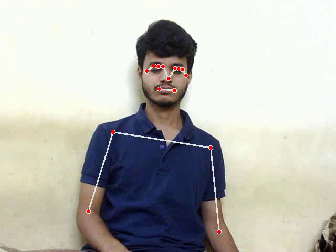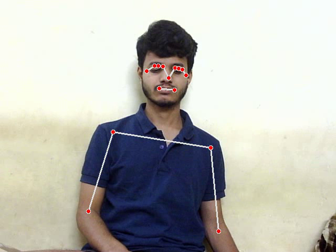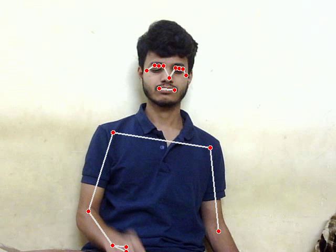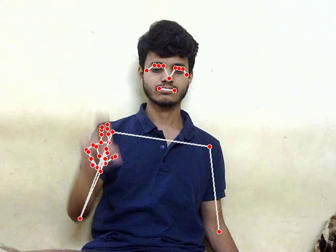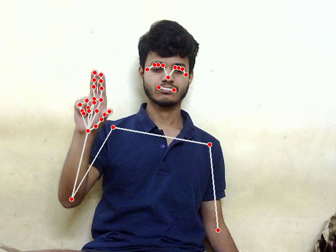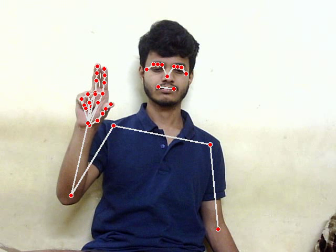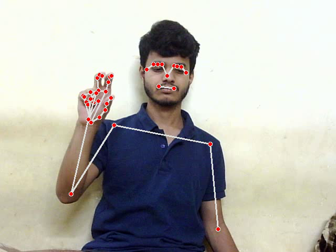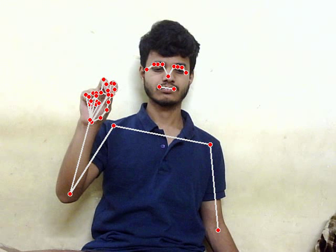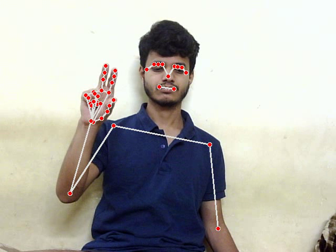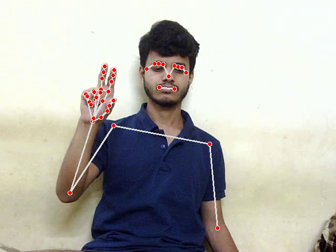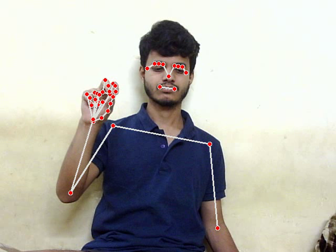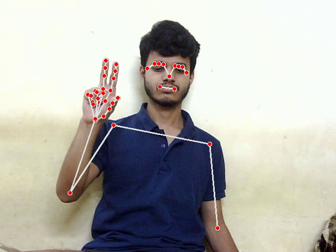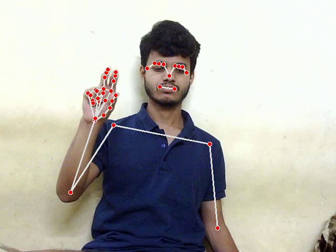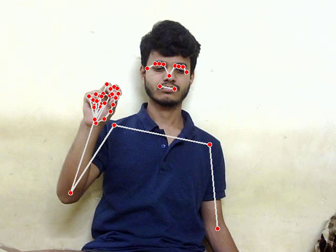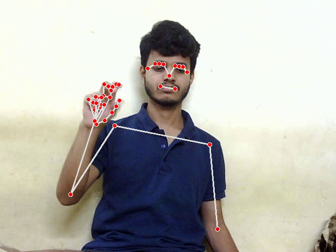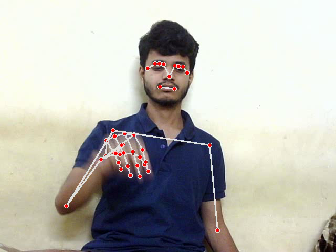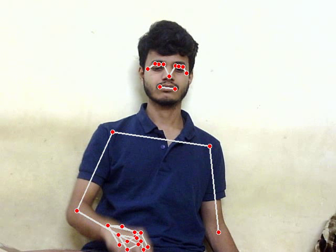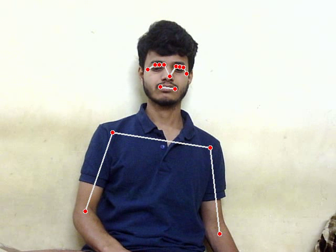no